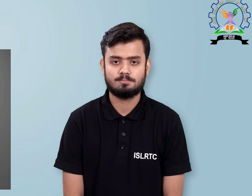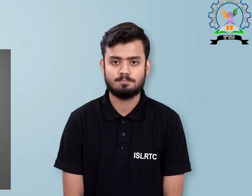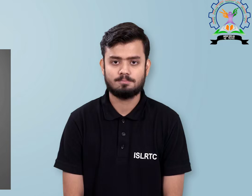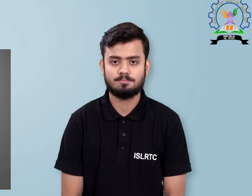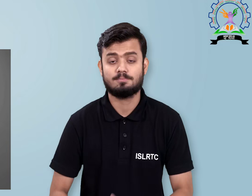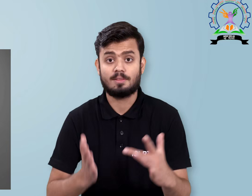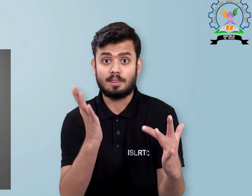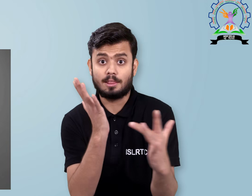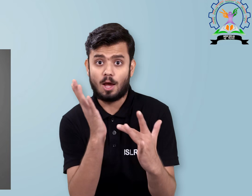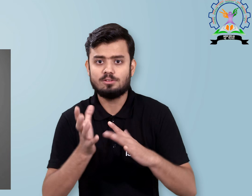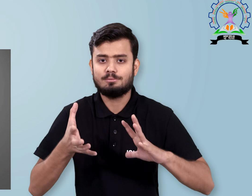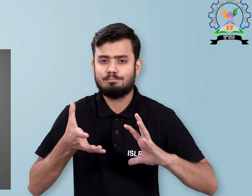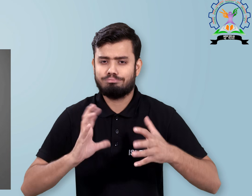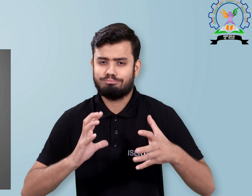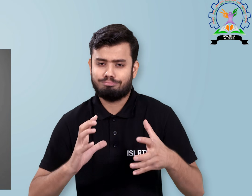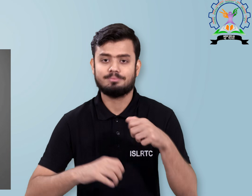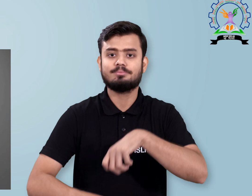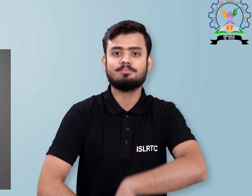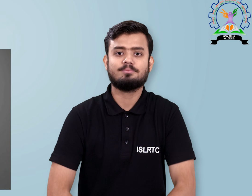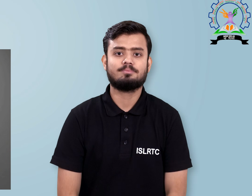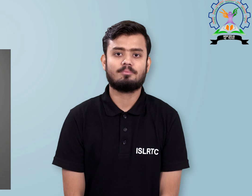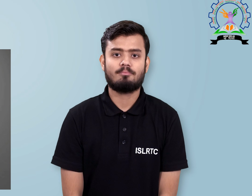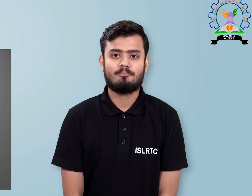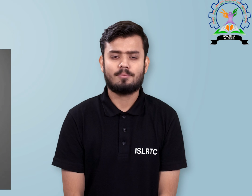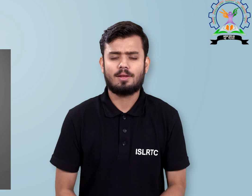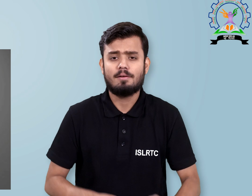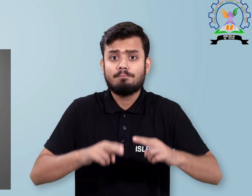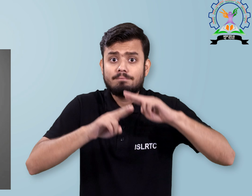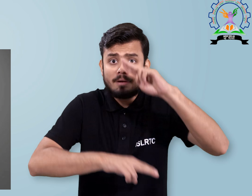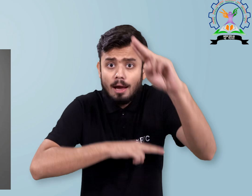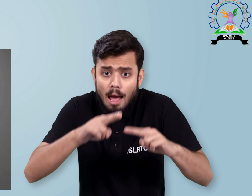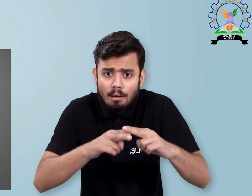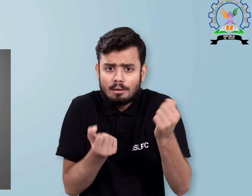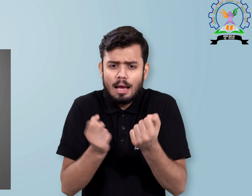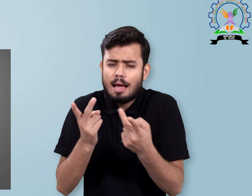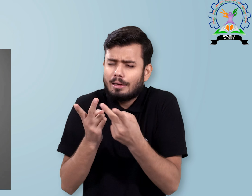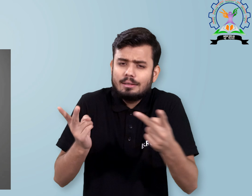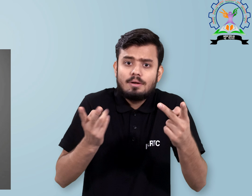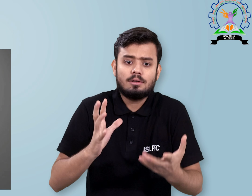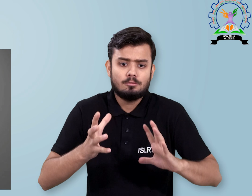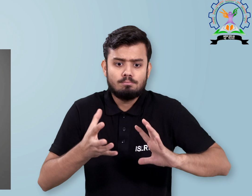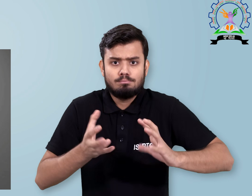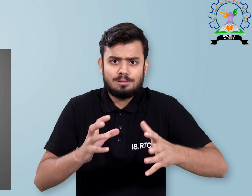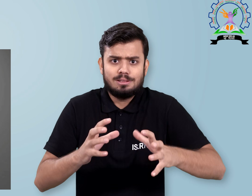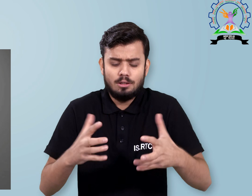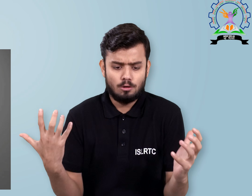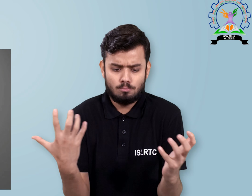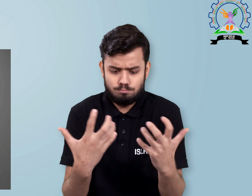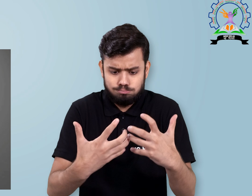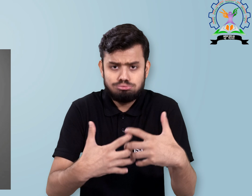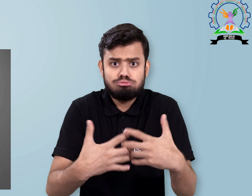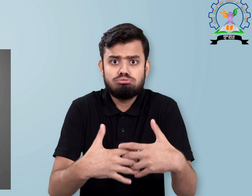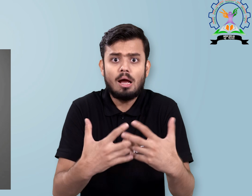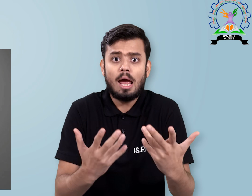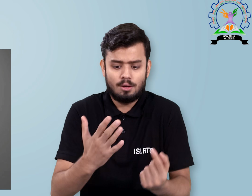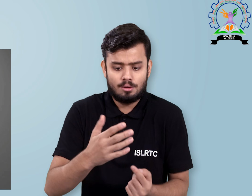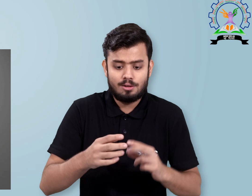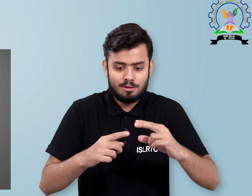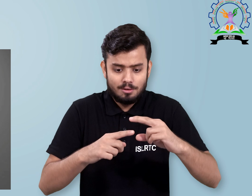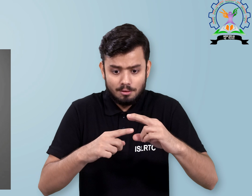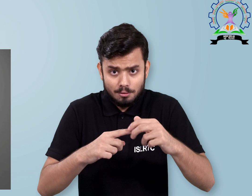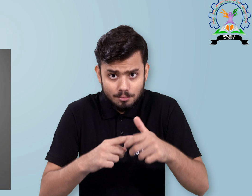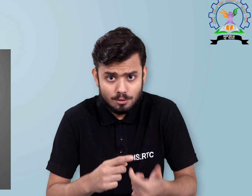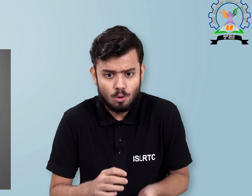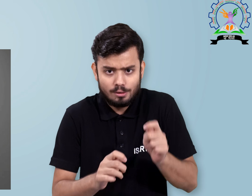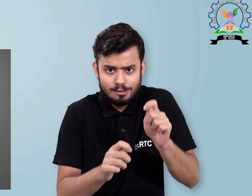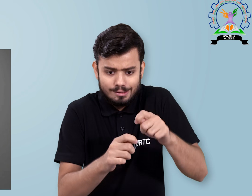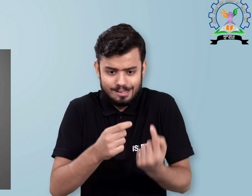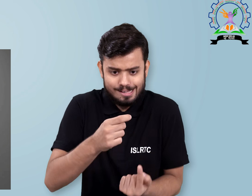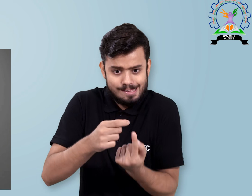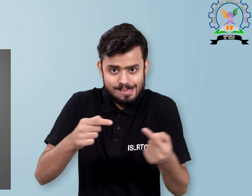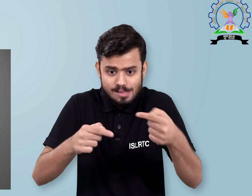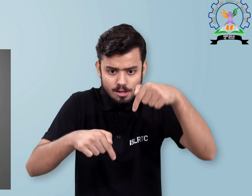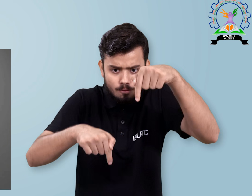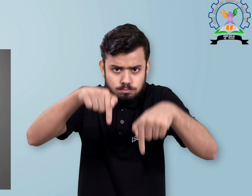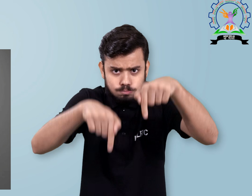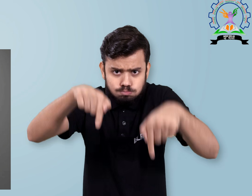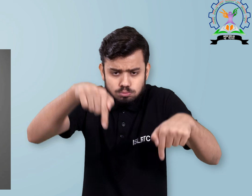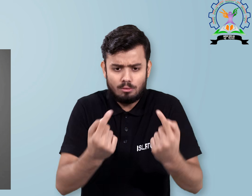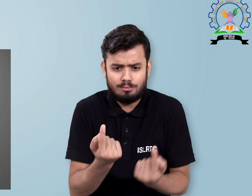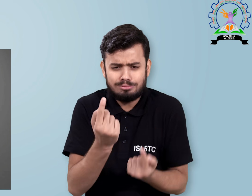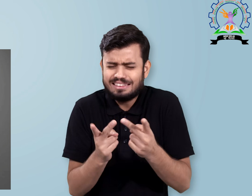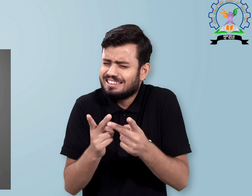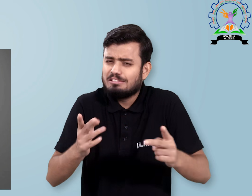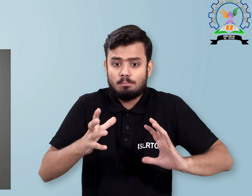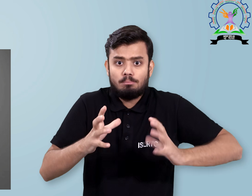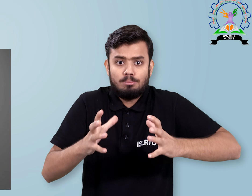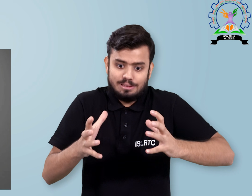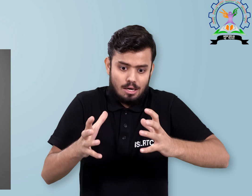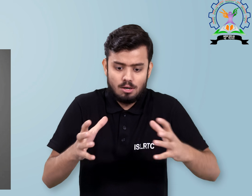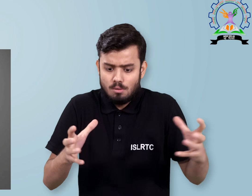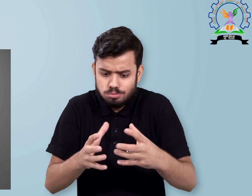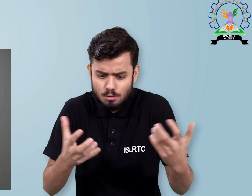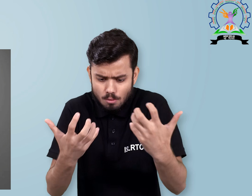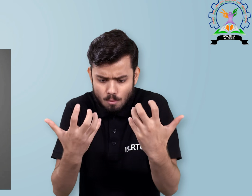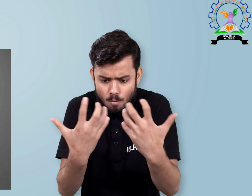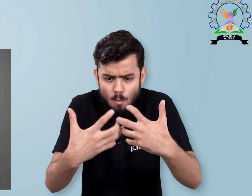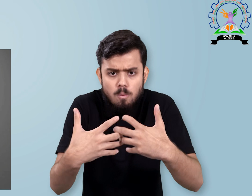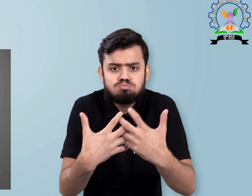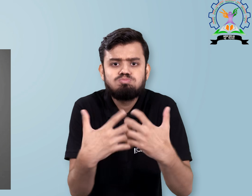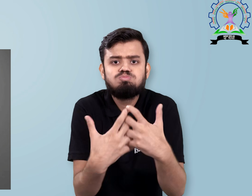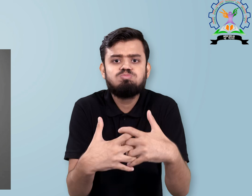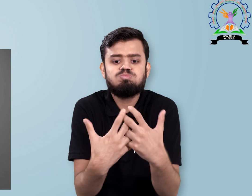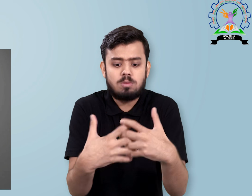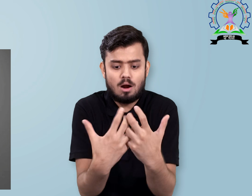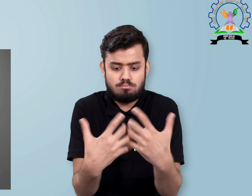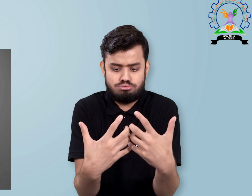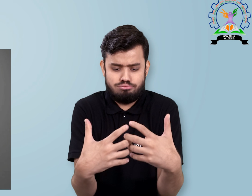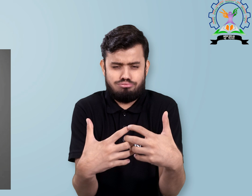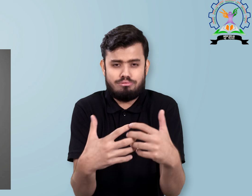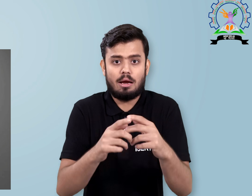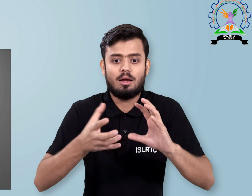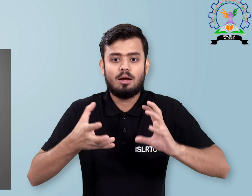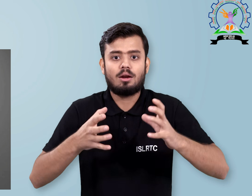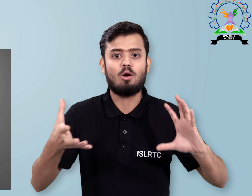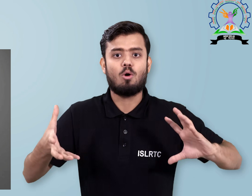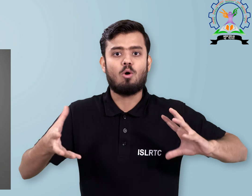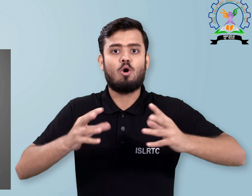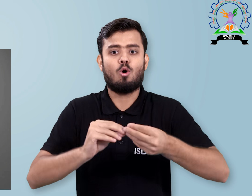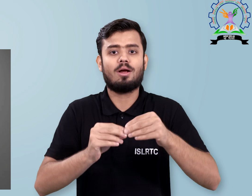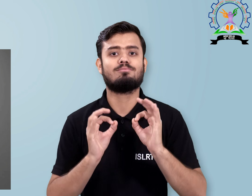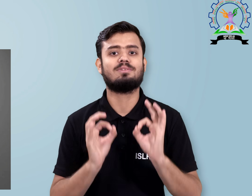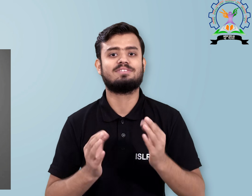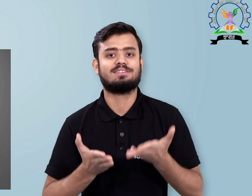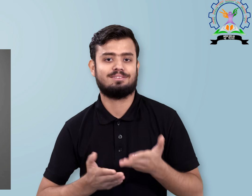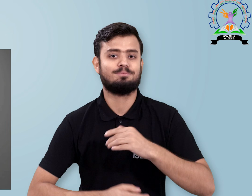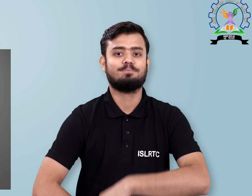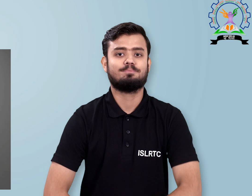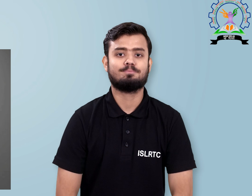Mechanism Part of a machine, or system of parts working together in a machine.